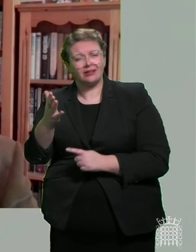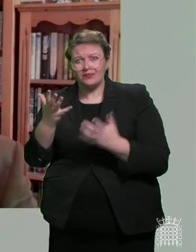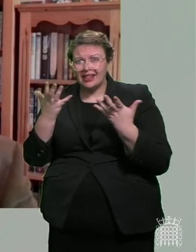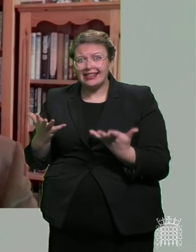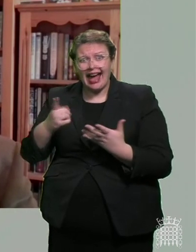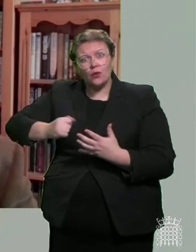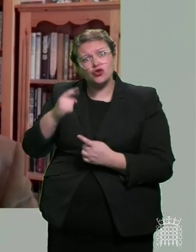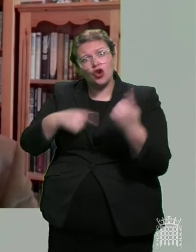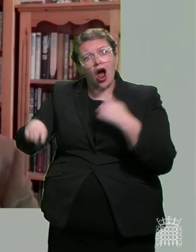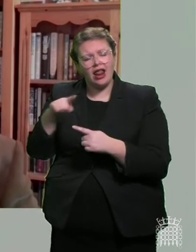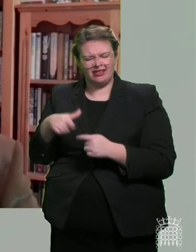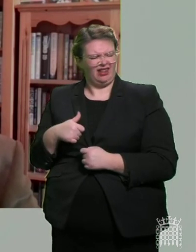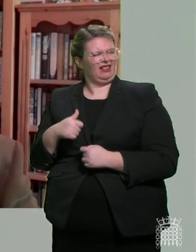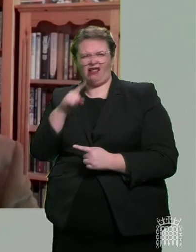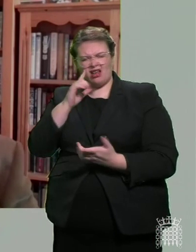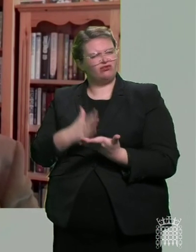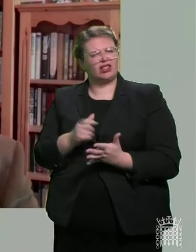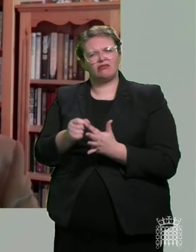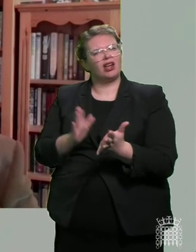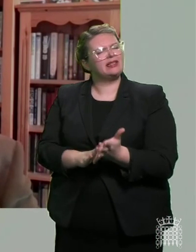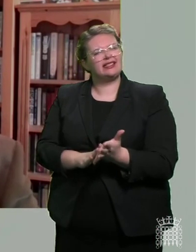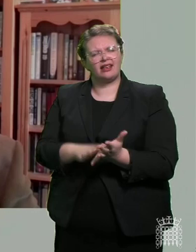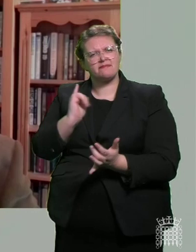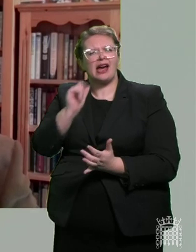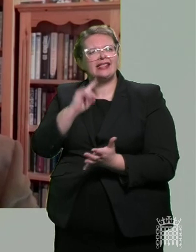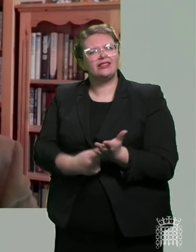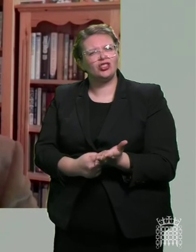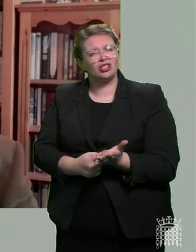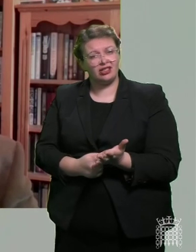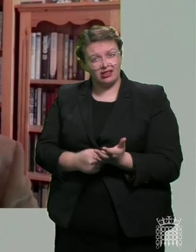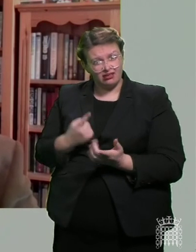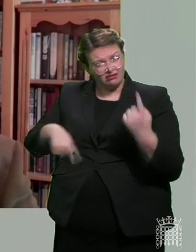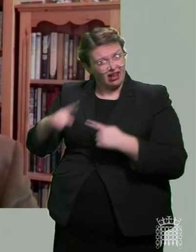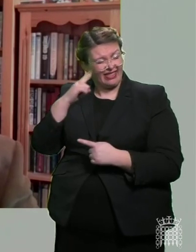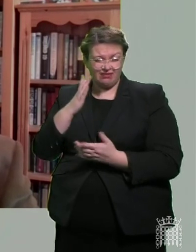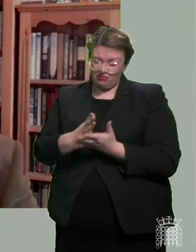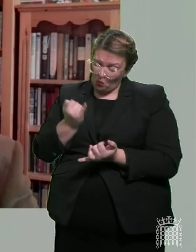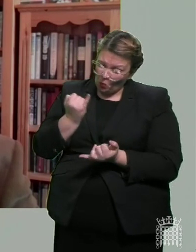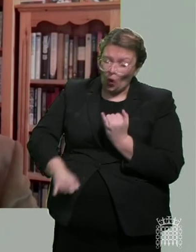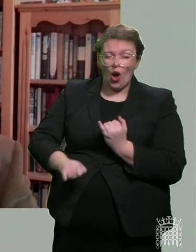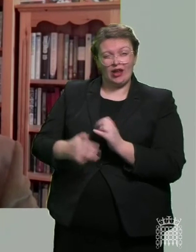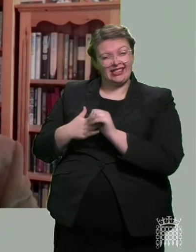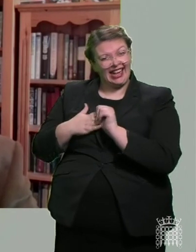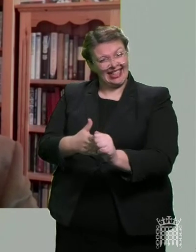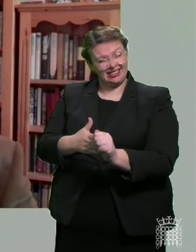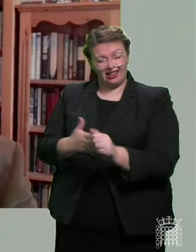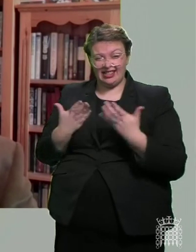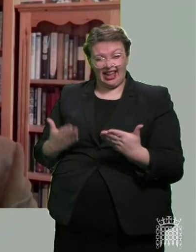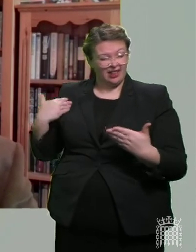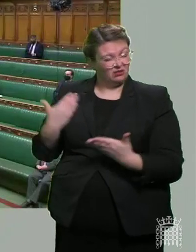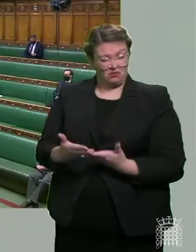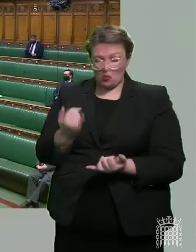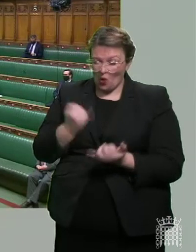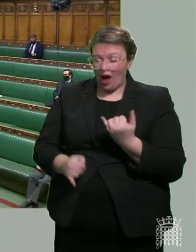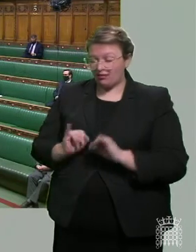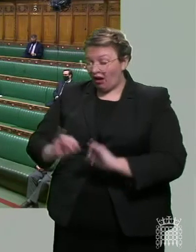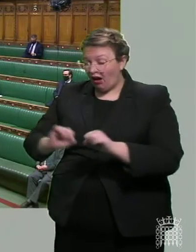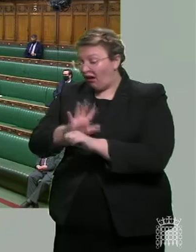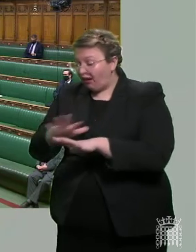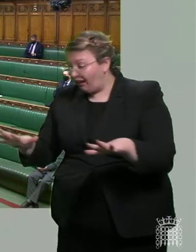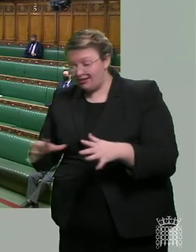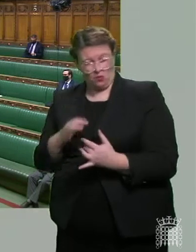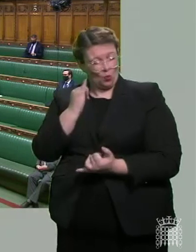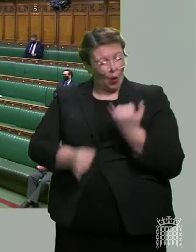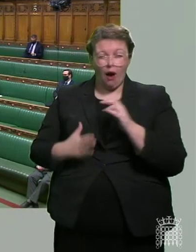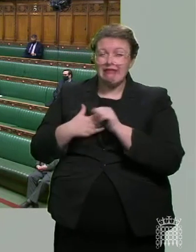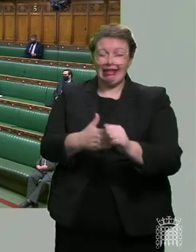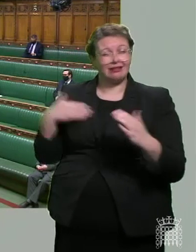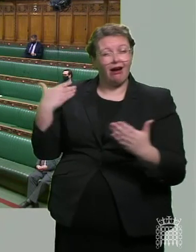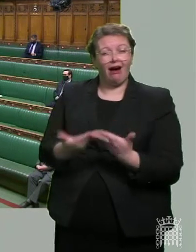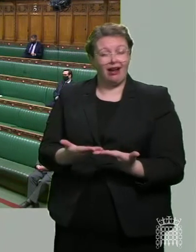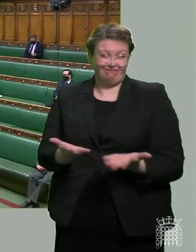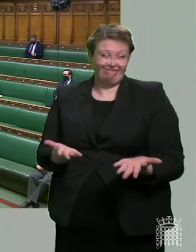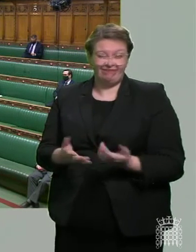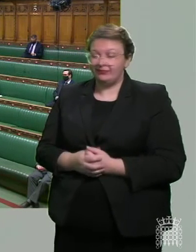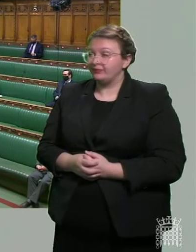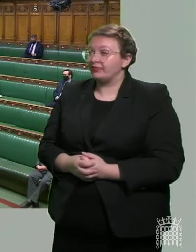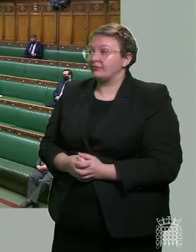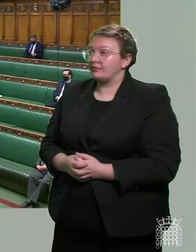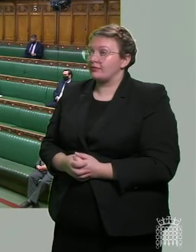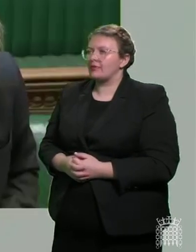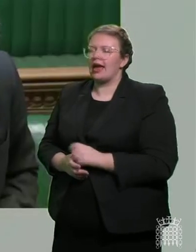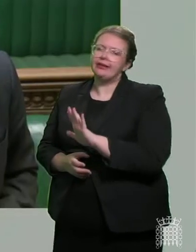He wants to know, here and now: will he or will he not have to pay that £52,000 bill?